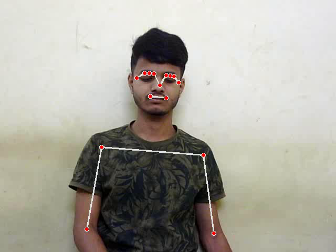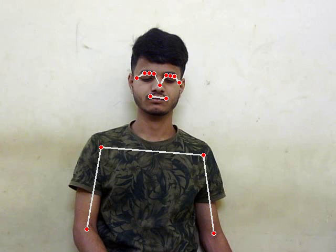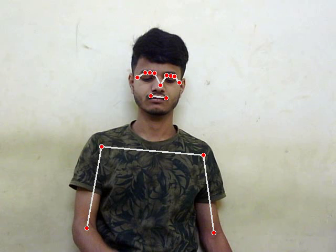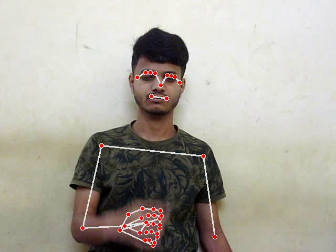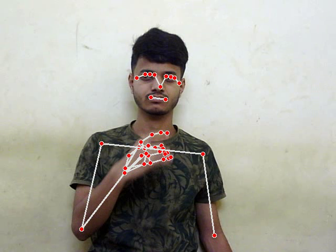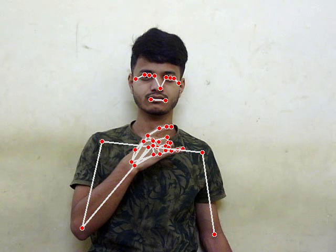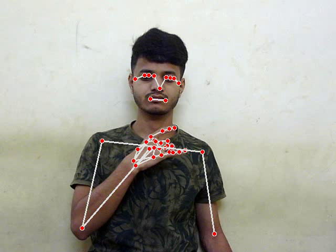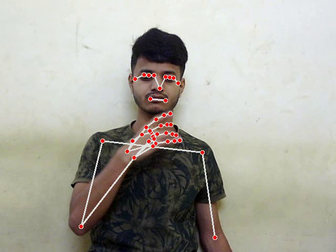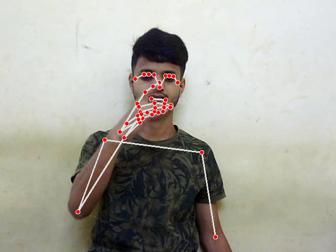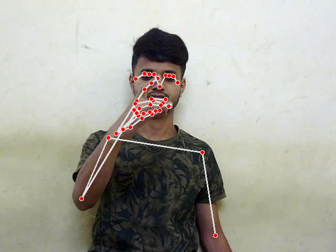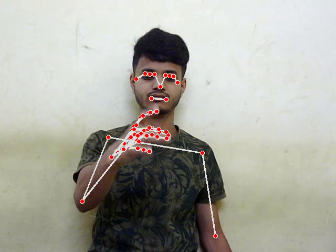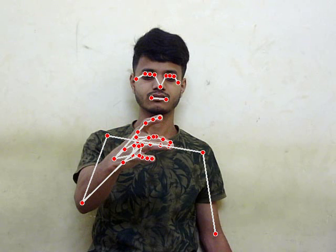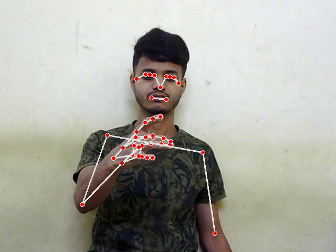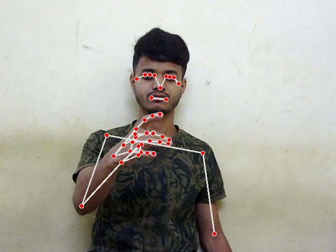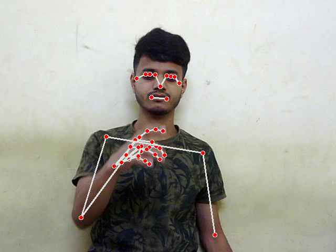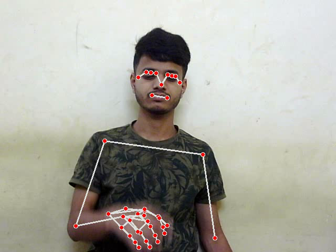like